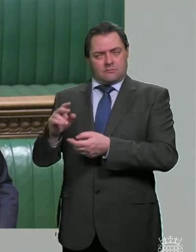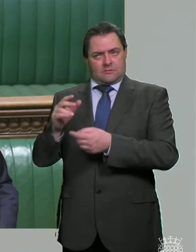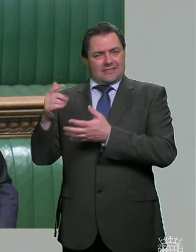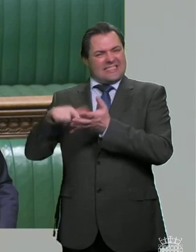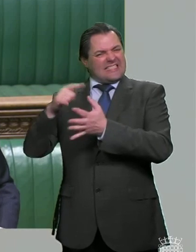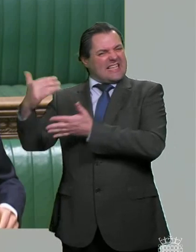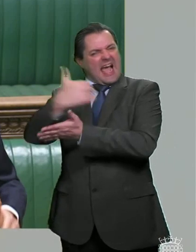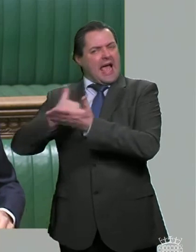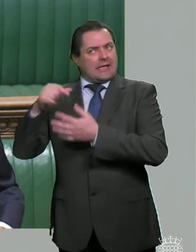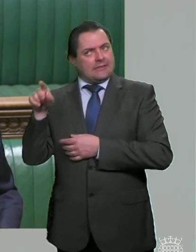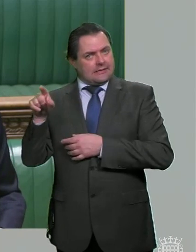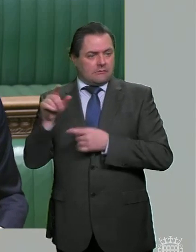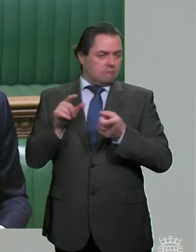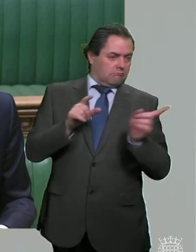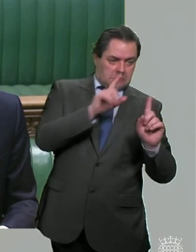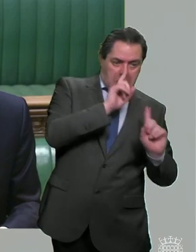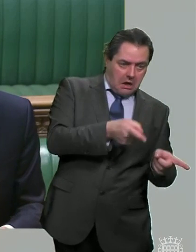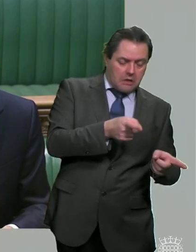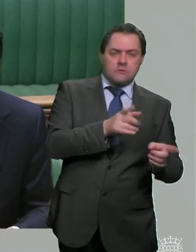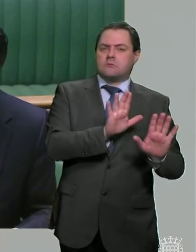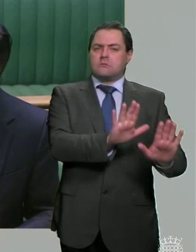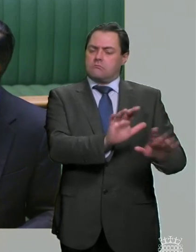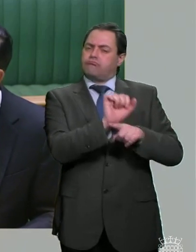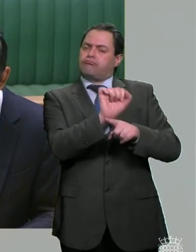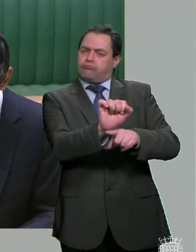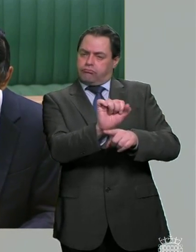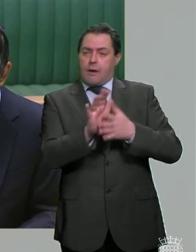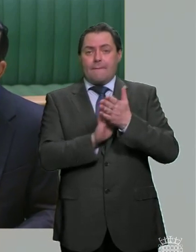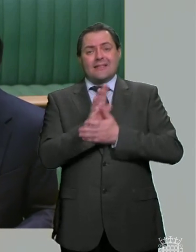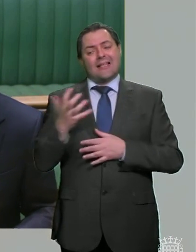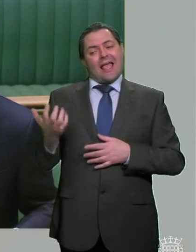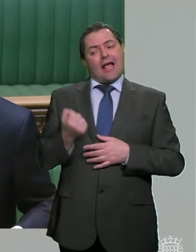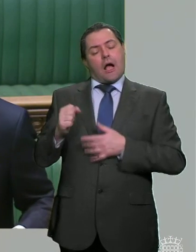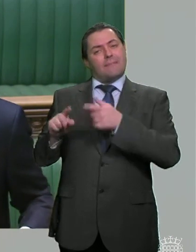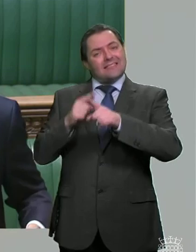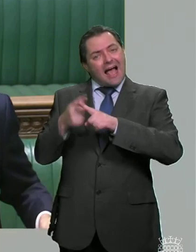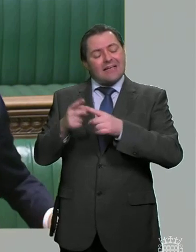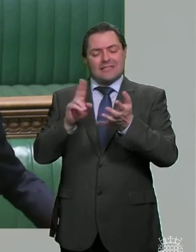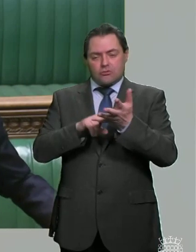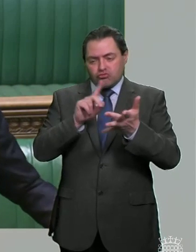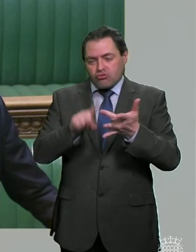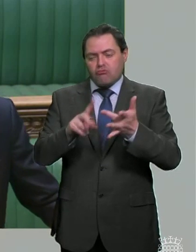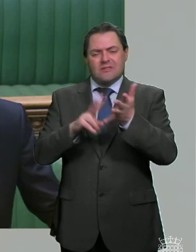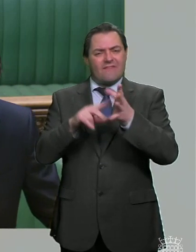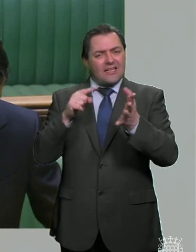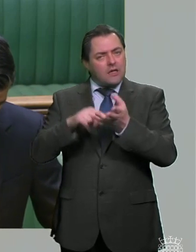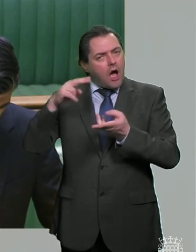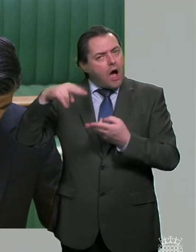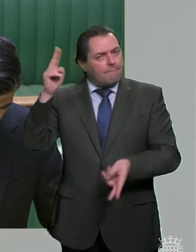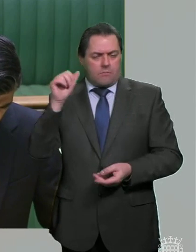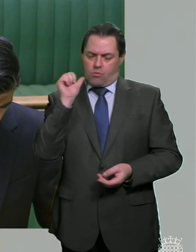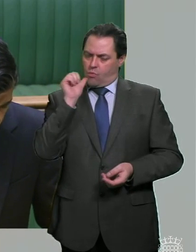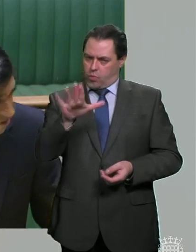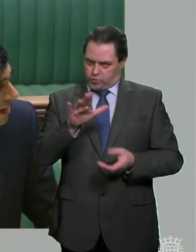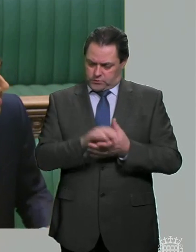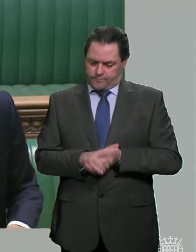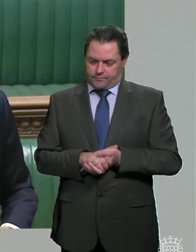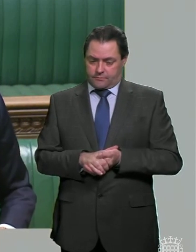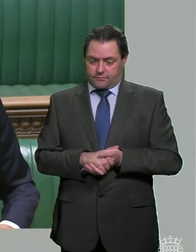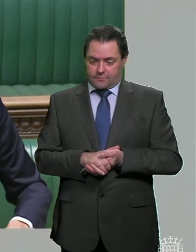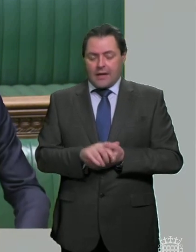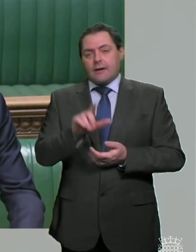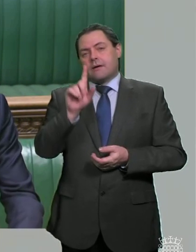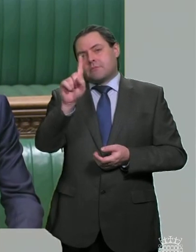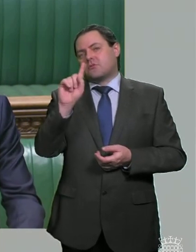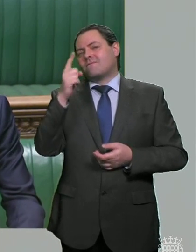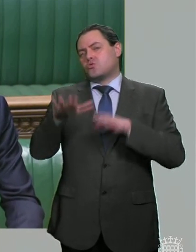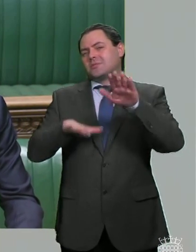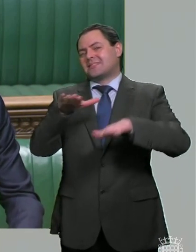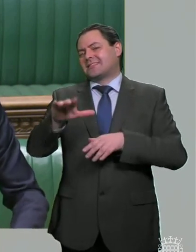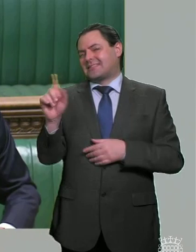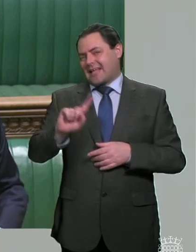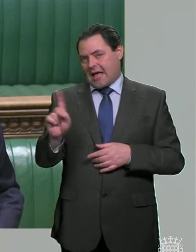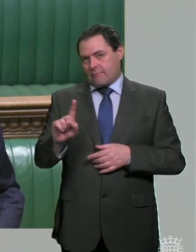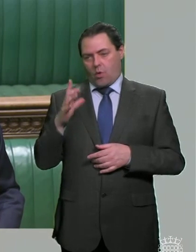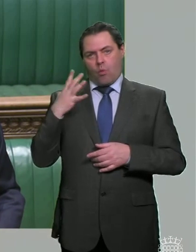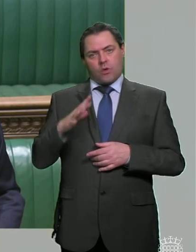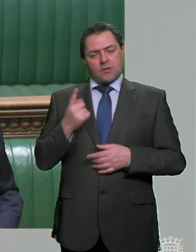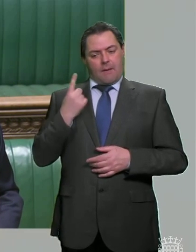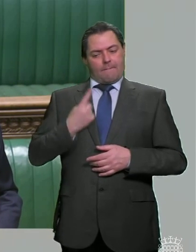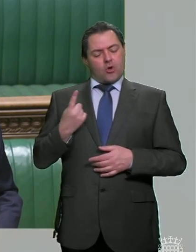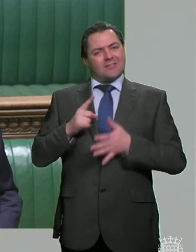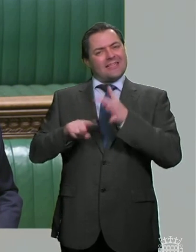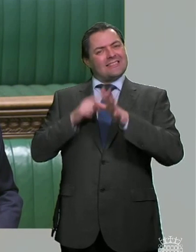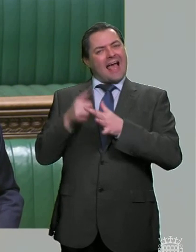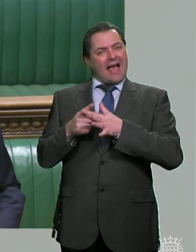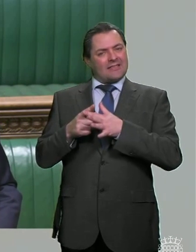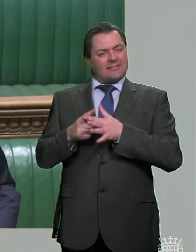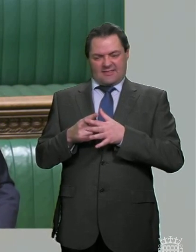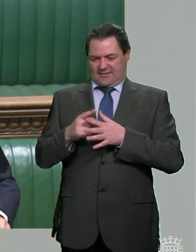So this Government are not going to raise the rates of income tax, national insurance or VAT; instead, our first step is to freeze personal tax thresholds.